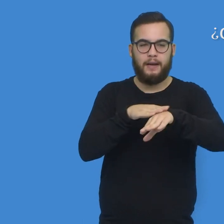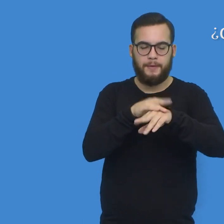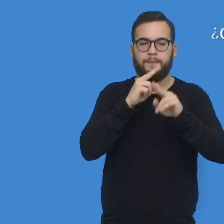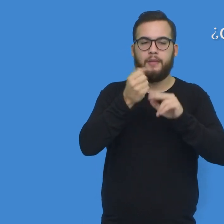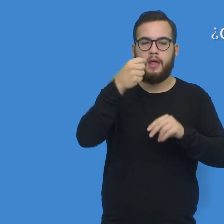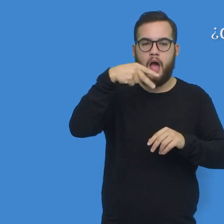nombre